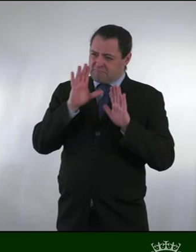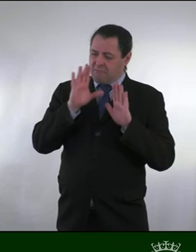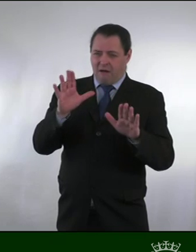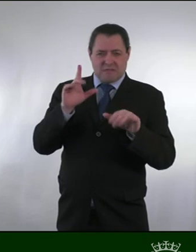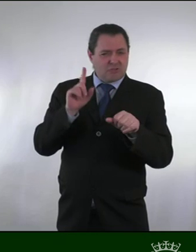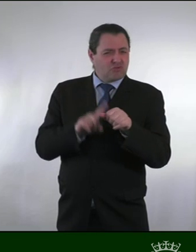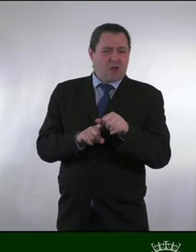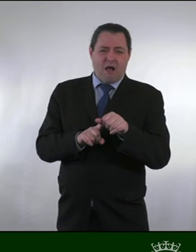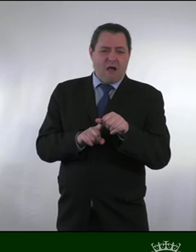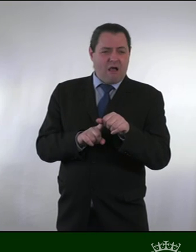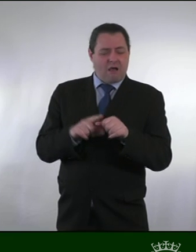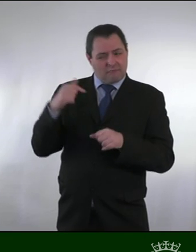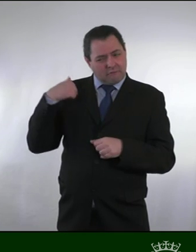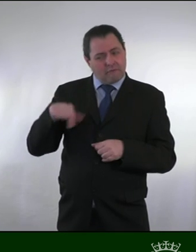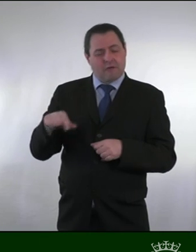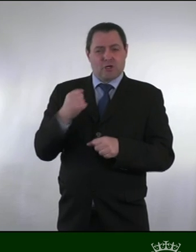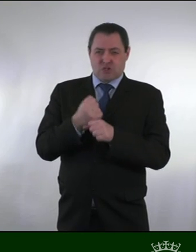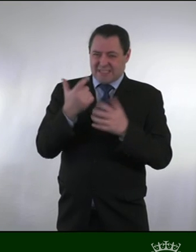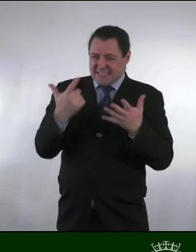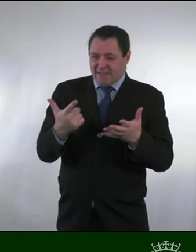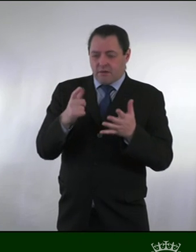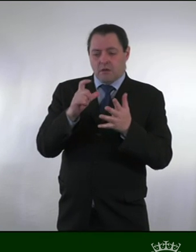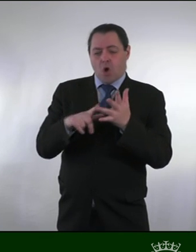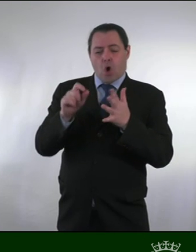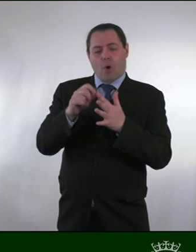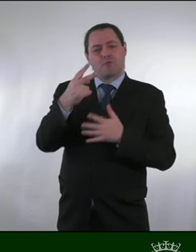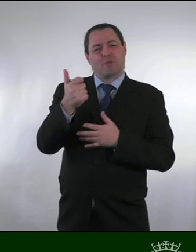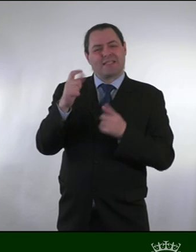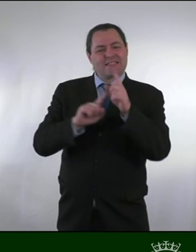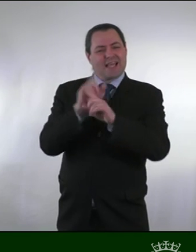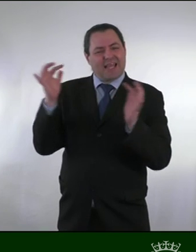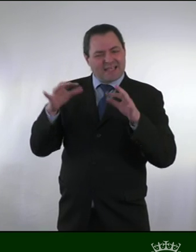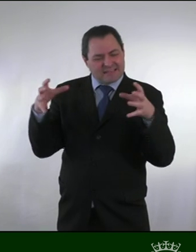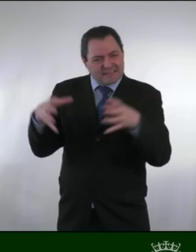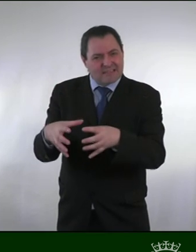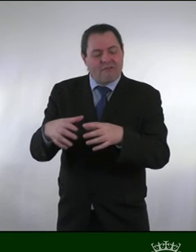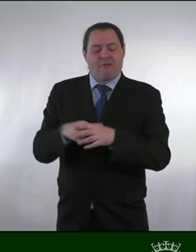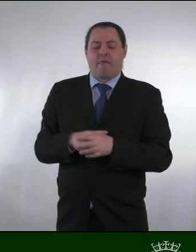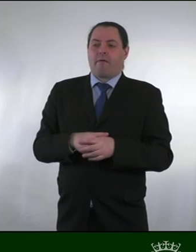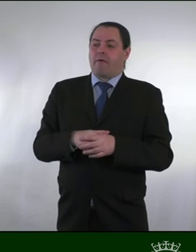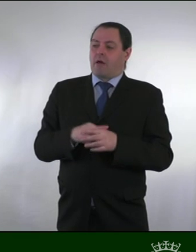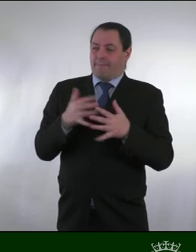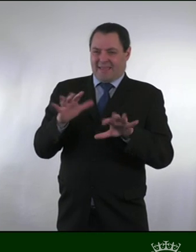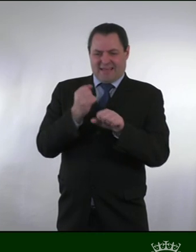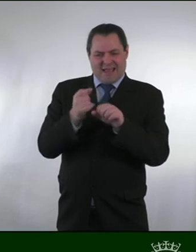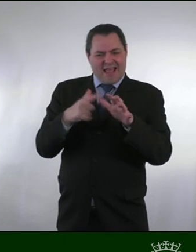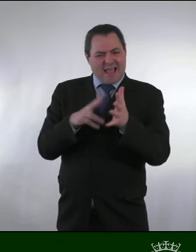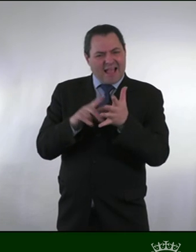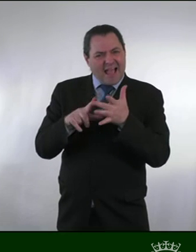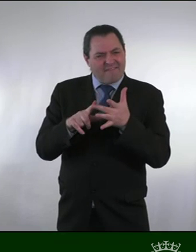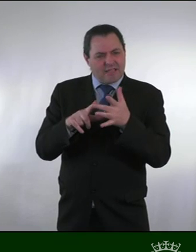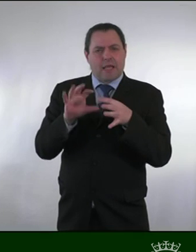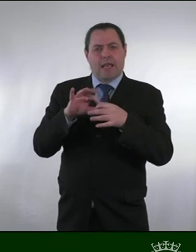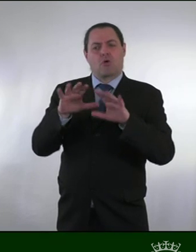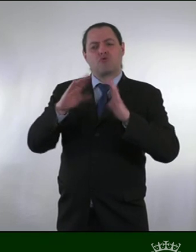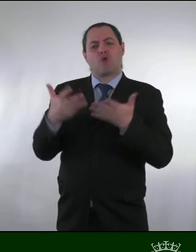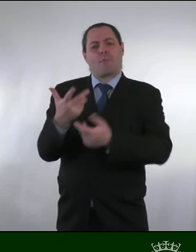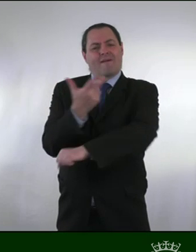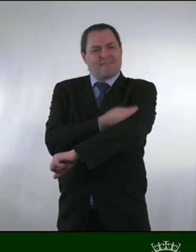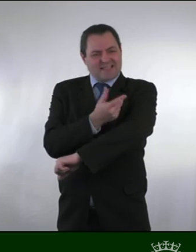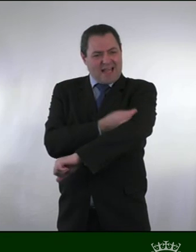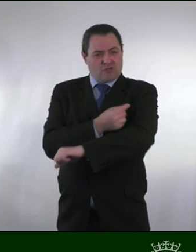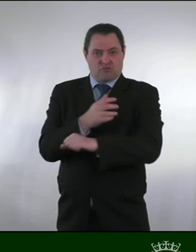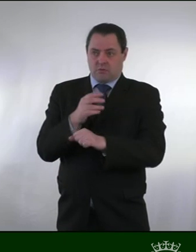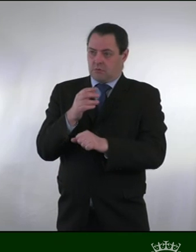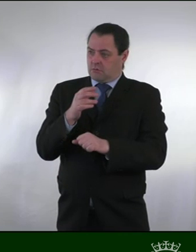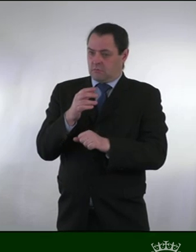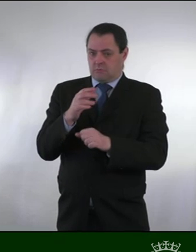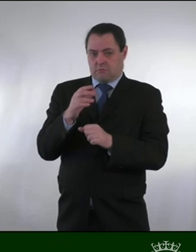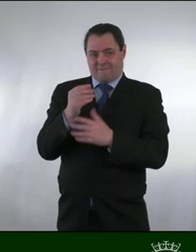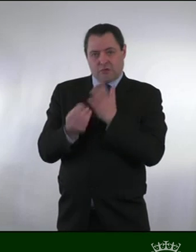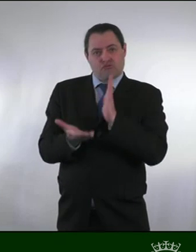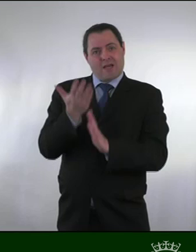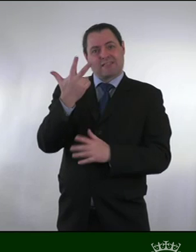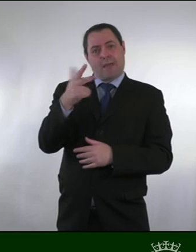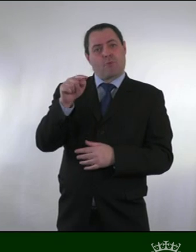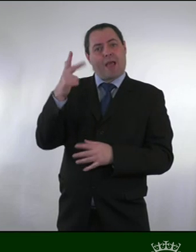We have the G7 and COP 26, and we have already led the world with the Gavi summit for global vaccination, raising $8.8 billion.